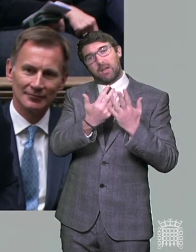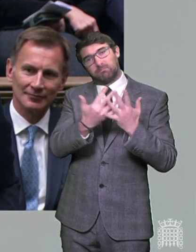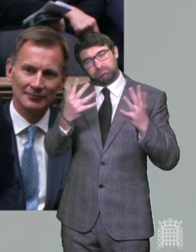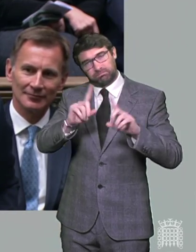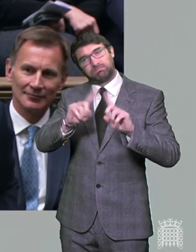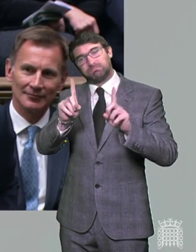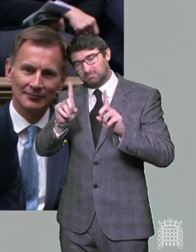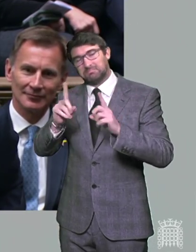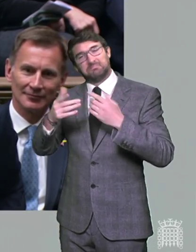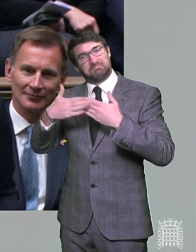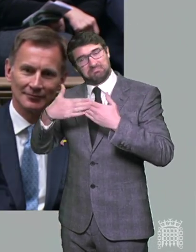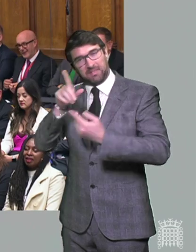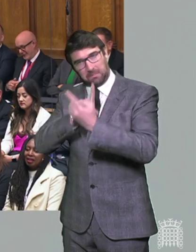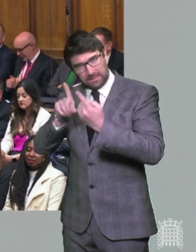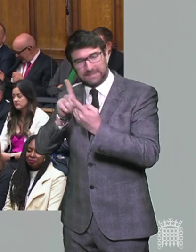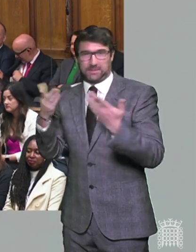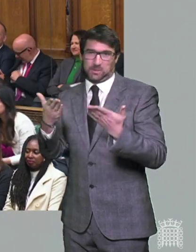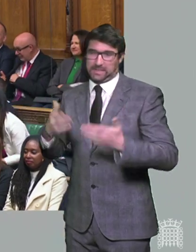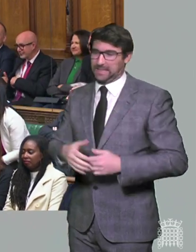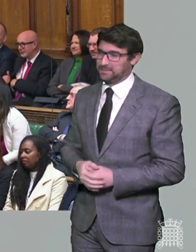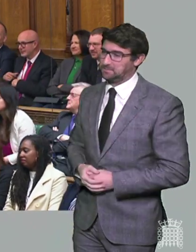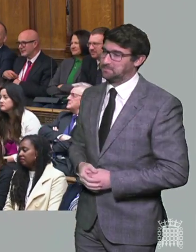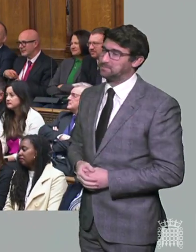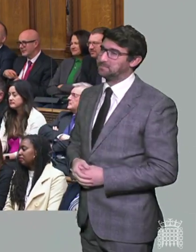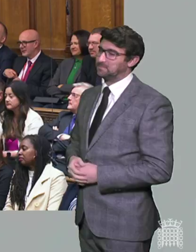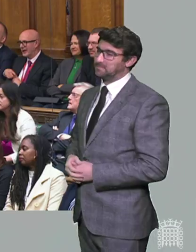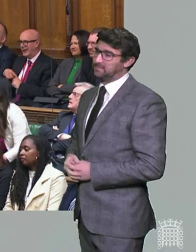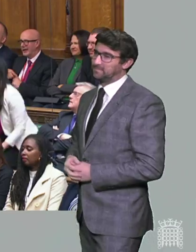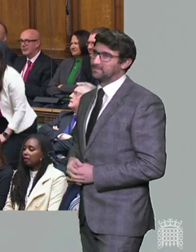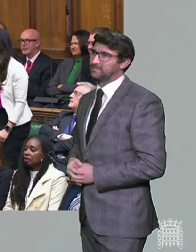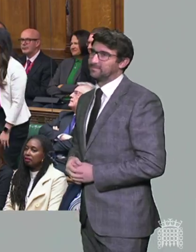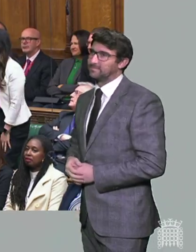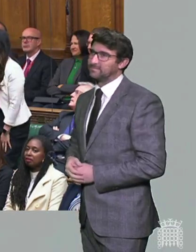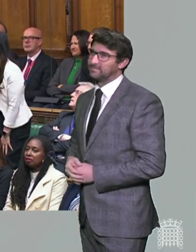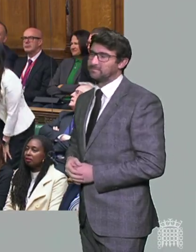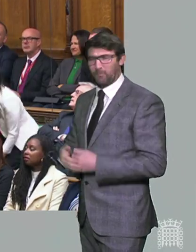In addition to my duties in this House, I shall have further such meetings later today.